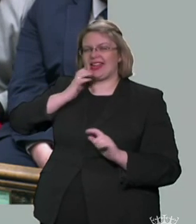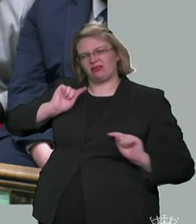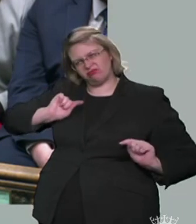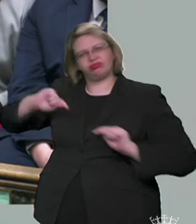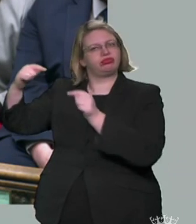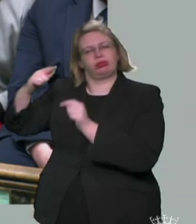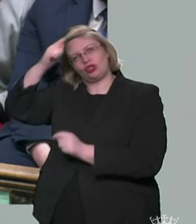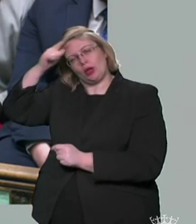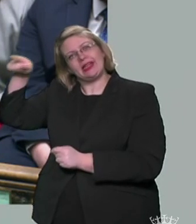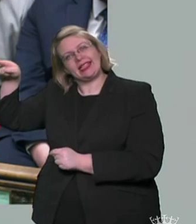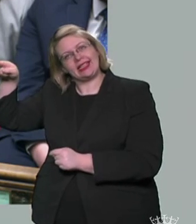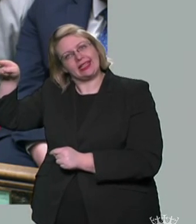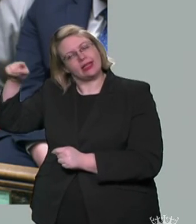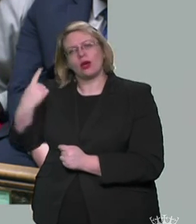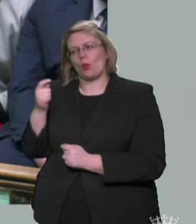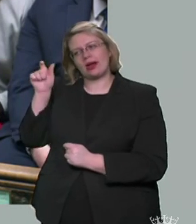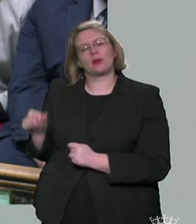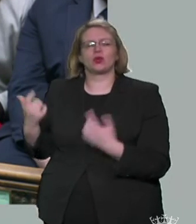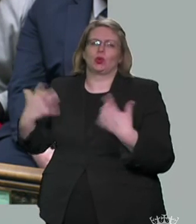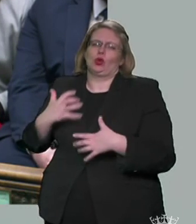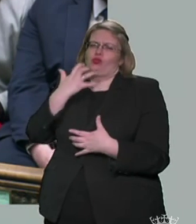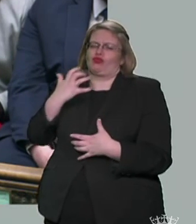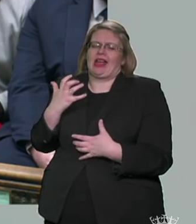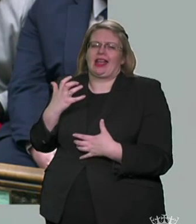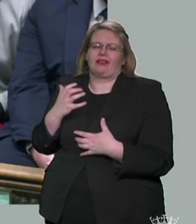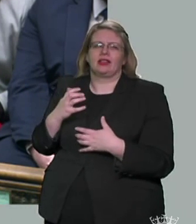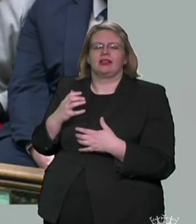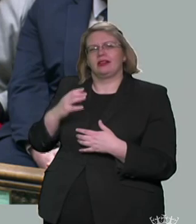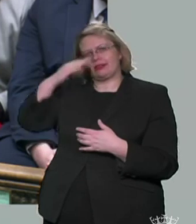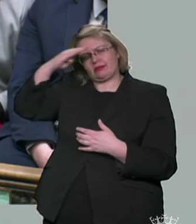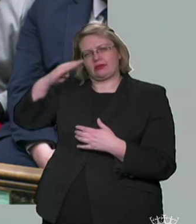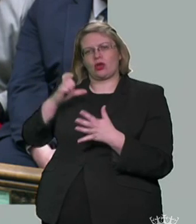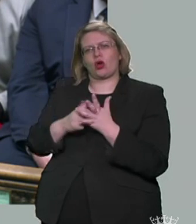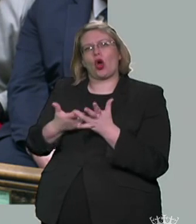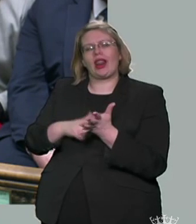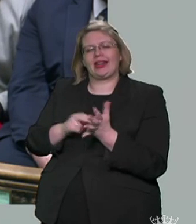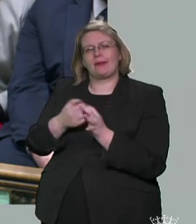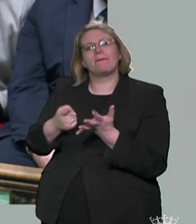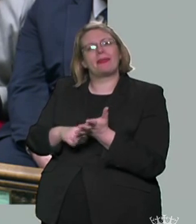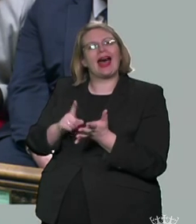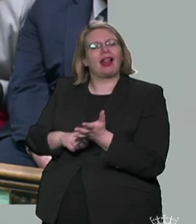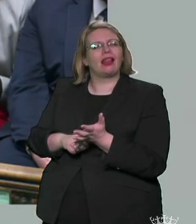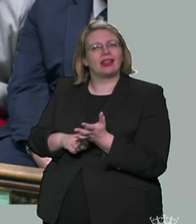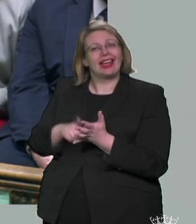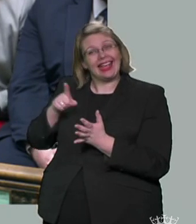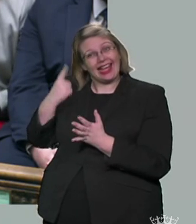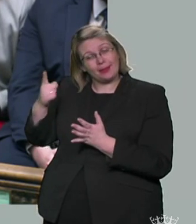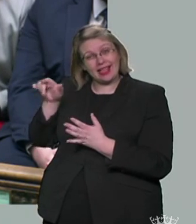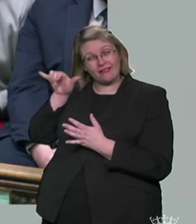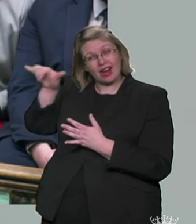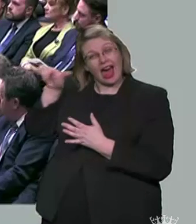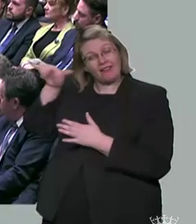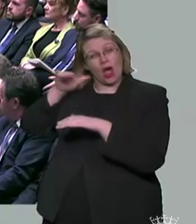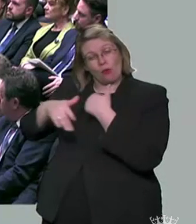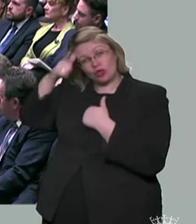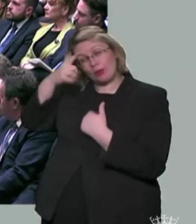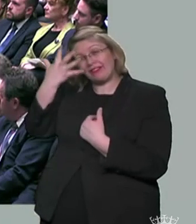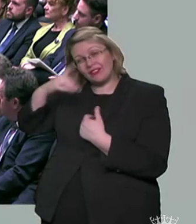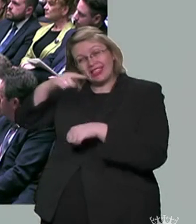Among them is my friend Flight Lieutenant Colin Bell DFC, who flew his de Havilland Mosquito in 50 missions over Nazi Germany.